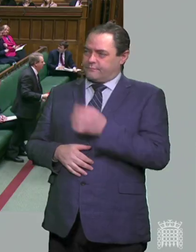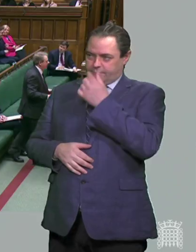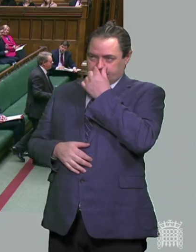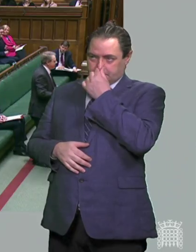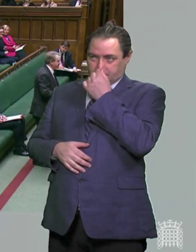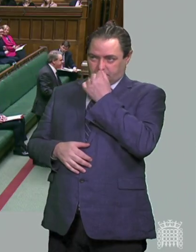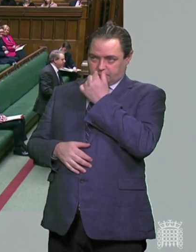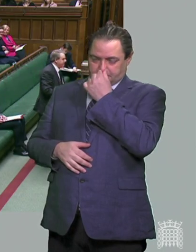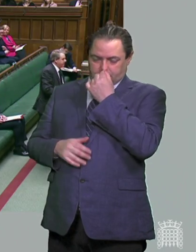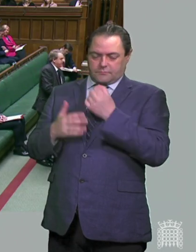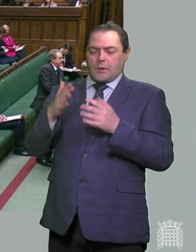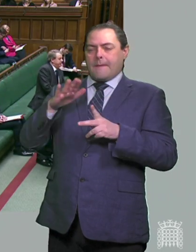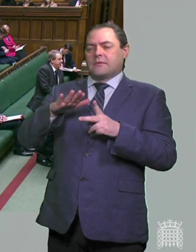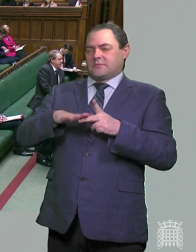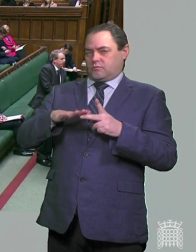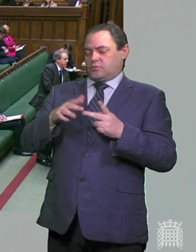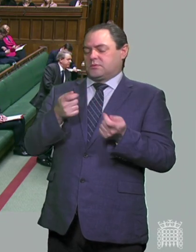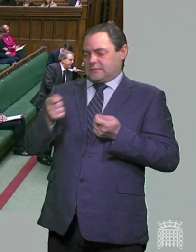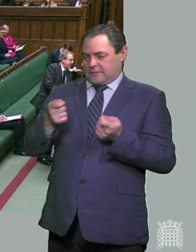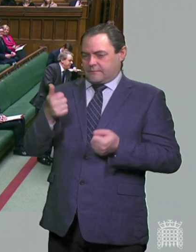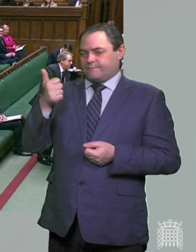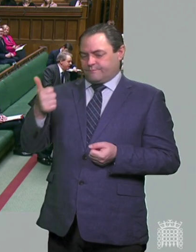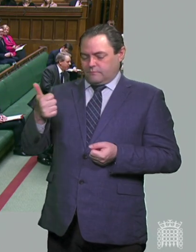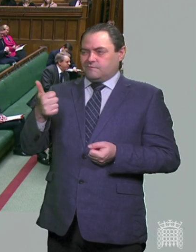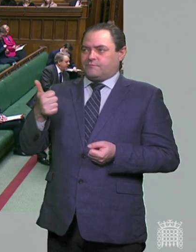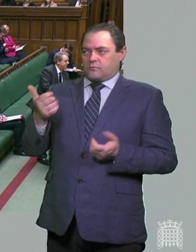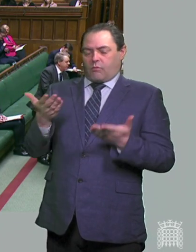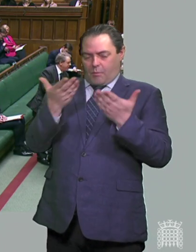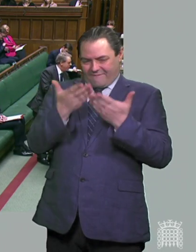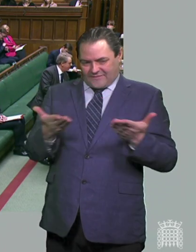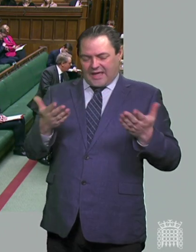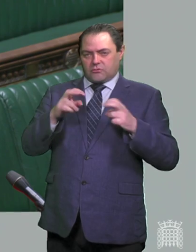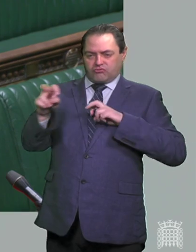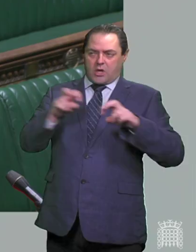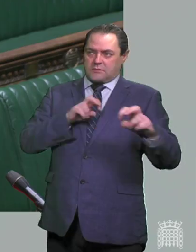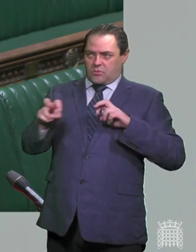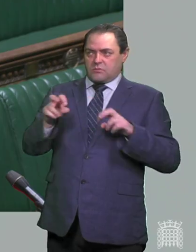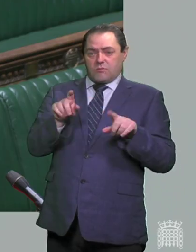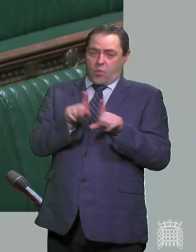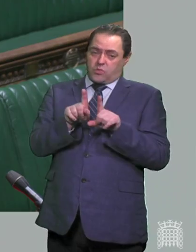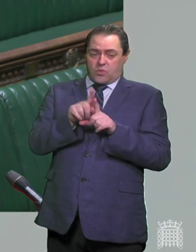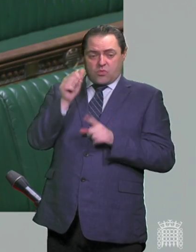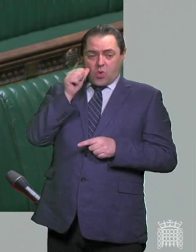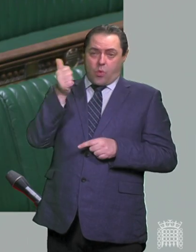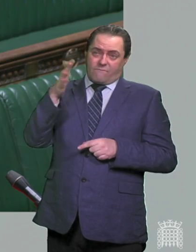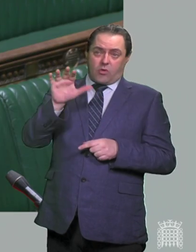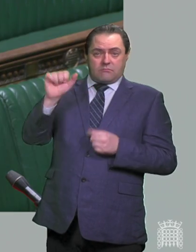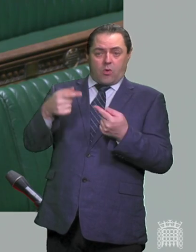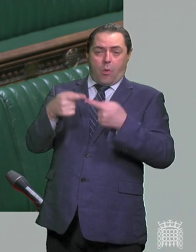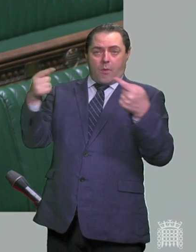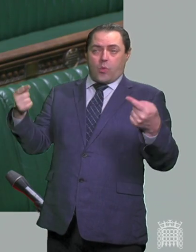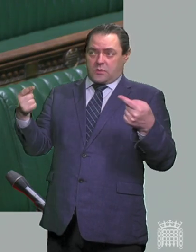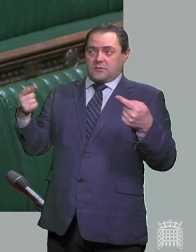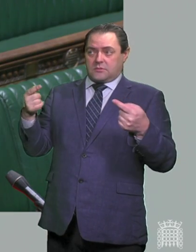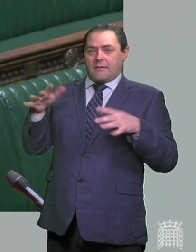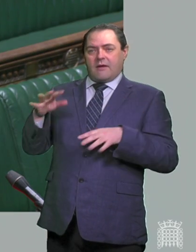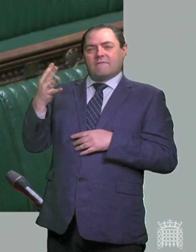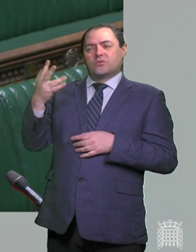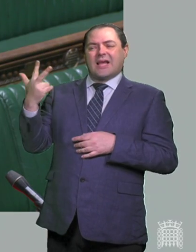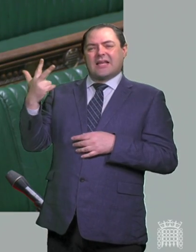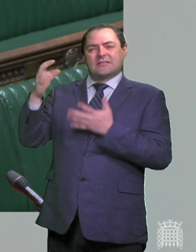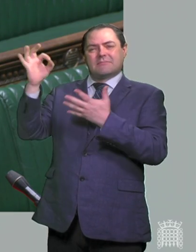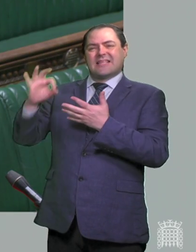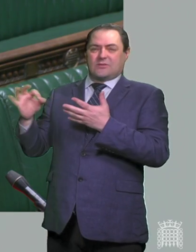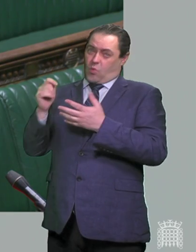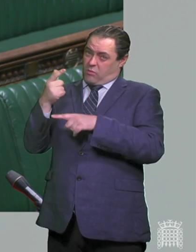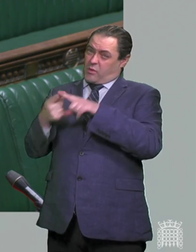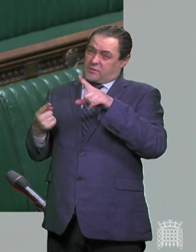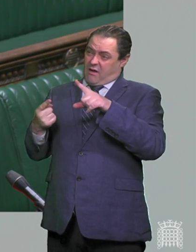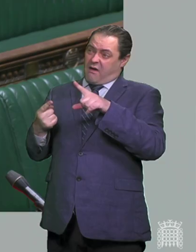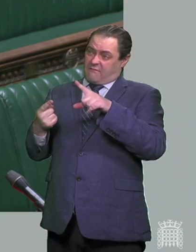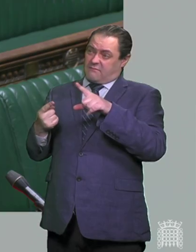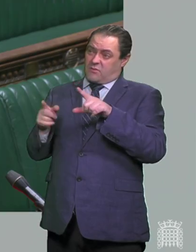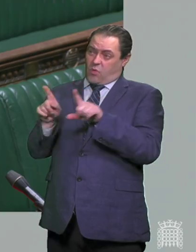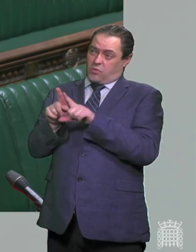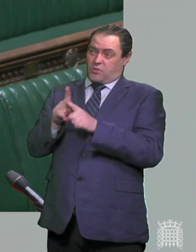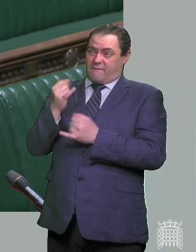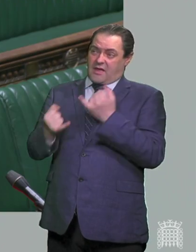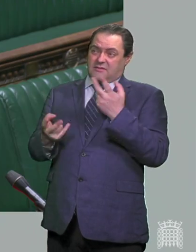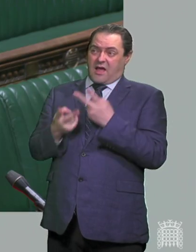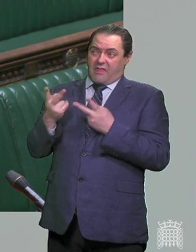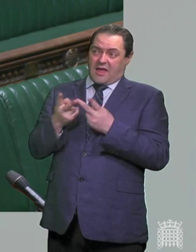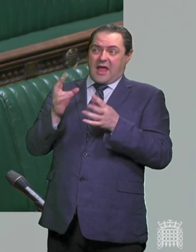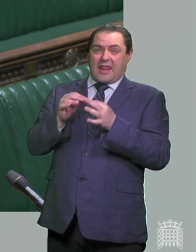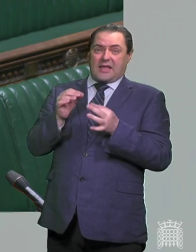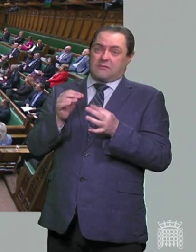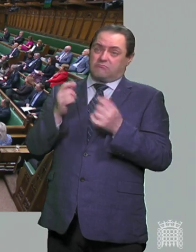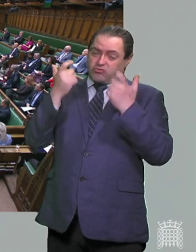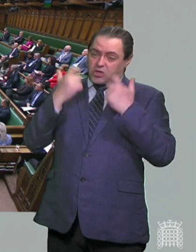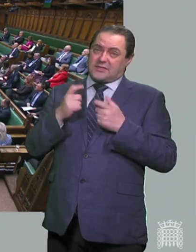Not only did Humza Yousaf fail in the transport brief but, as we know from his opponent, who took almost half the vote—48%—he also failed in his other briefs of justice and health.